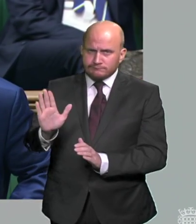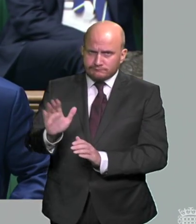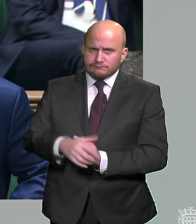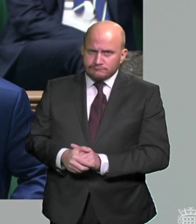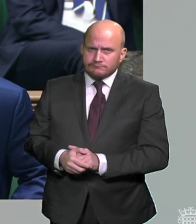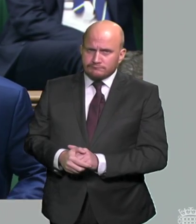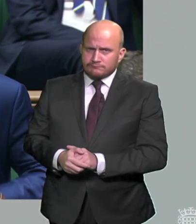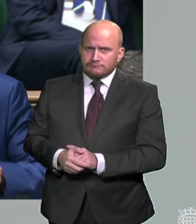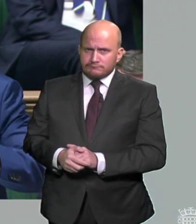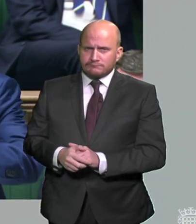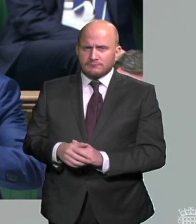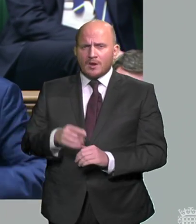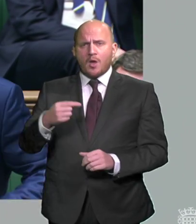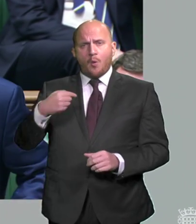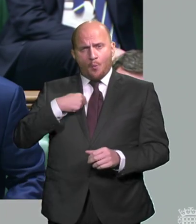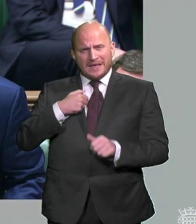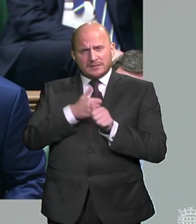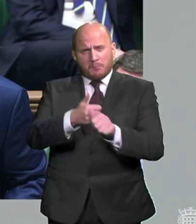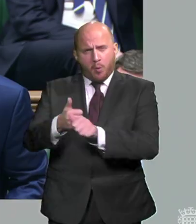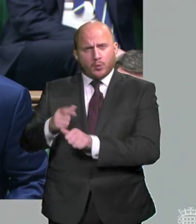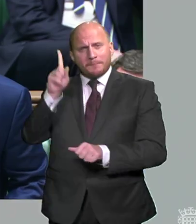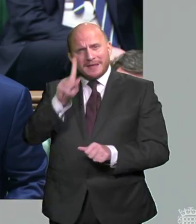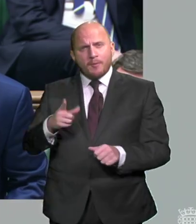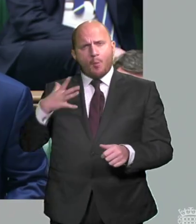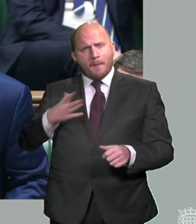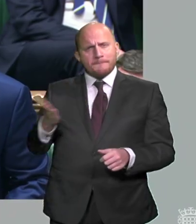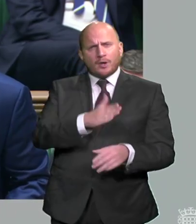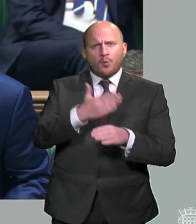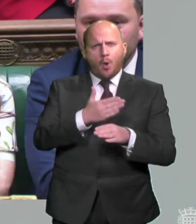We are helping people into work; she is in hock to the unions.